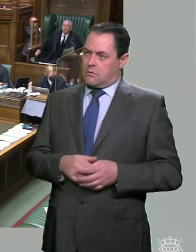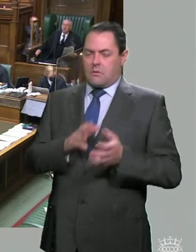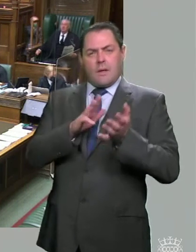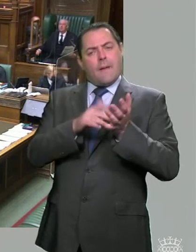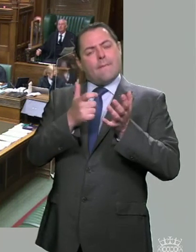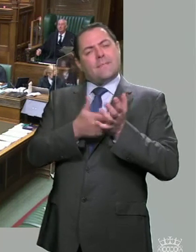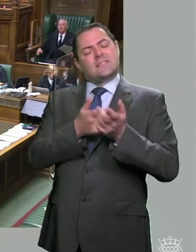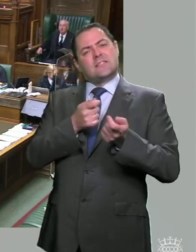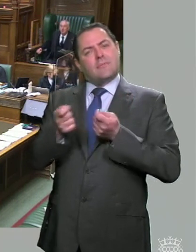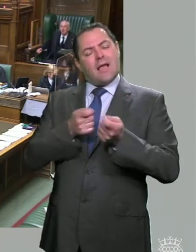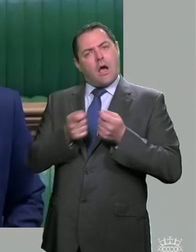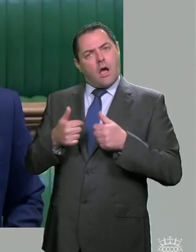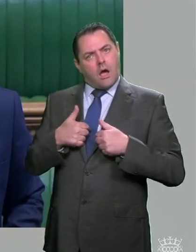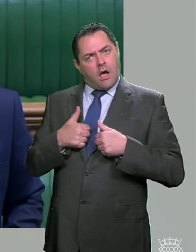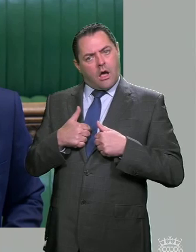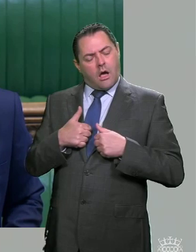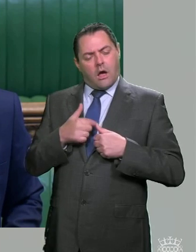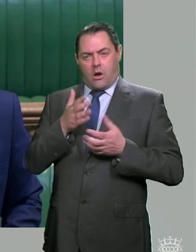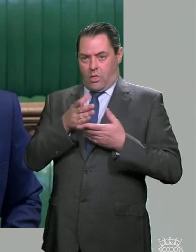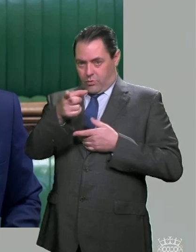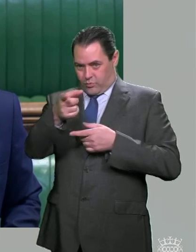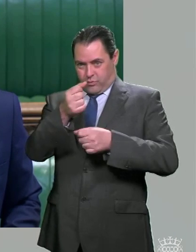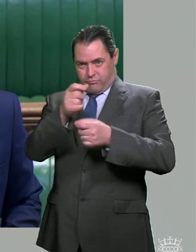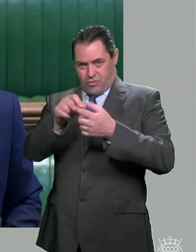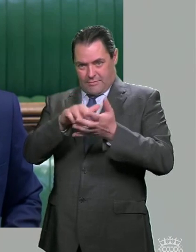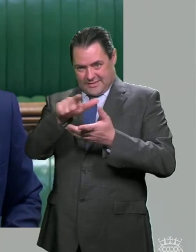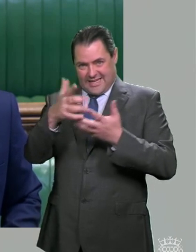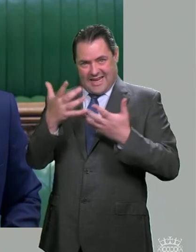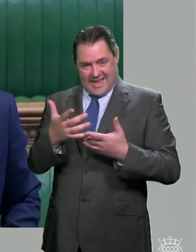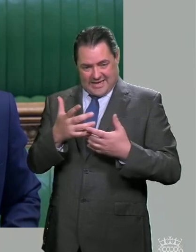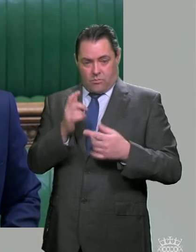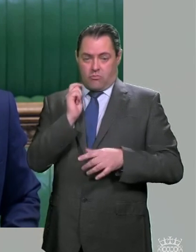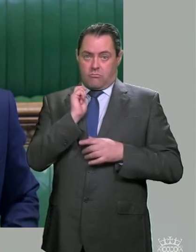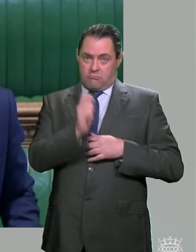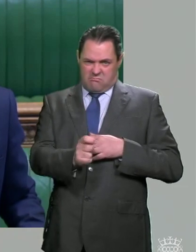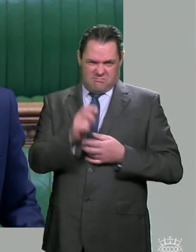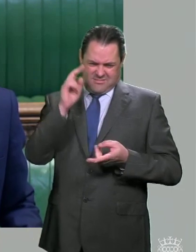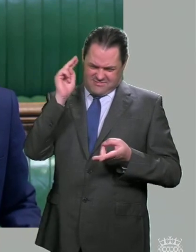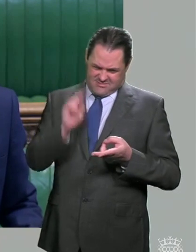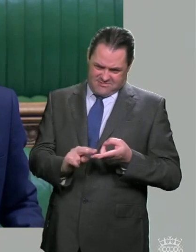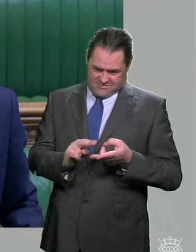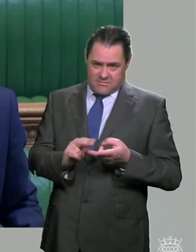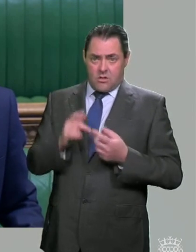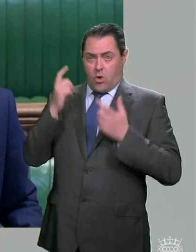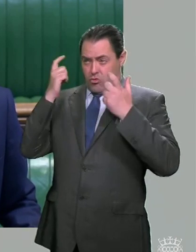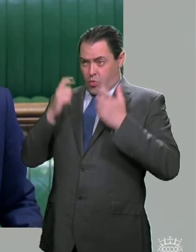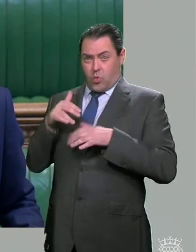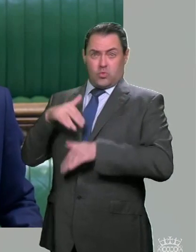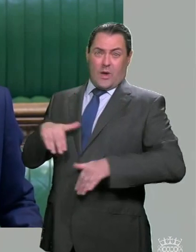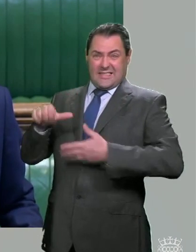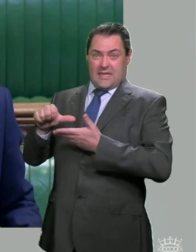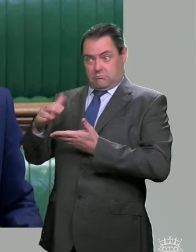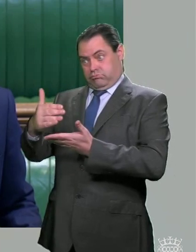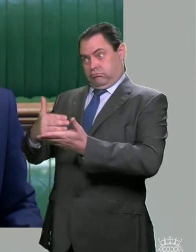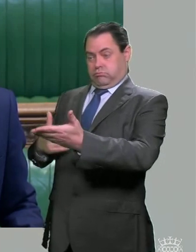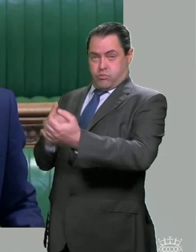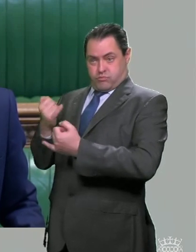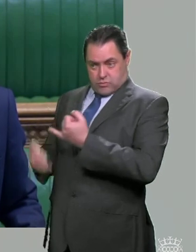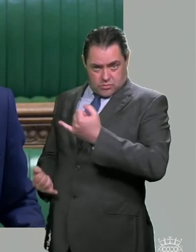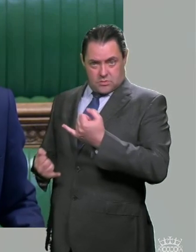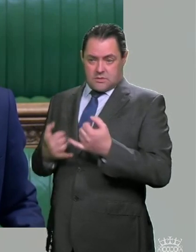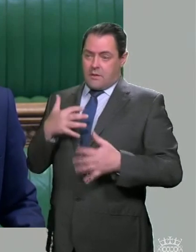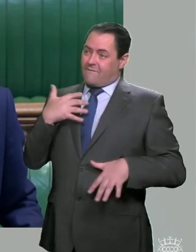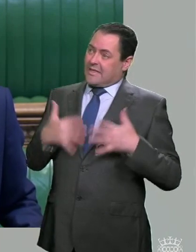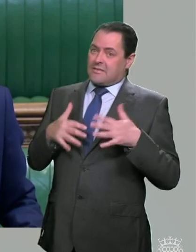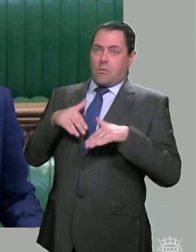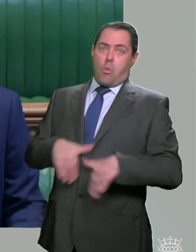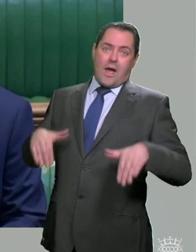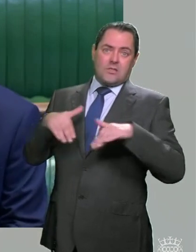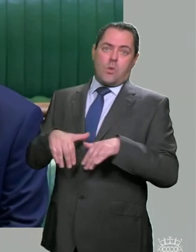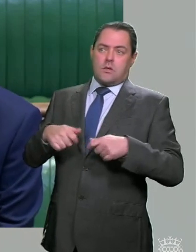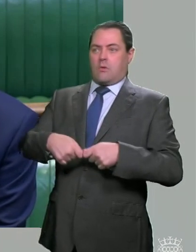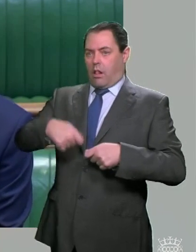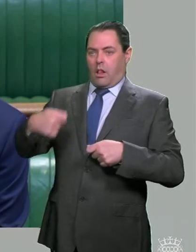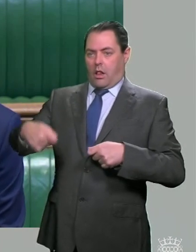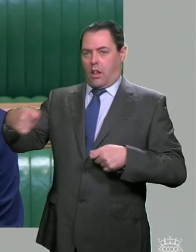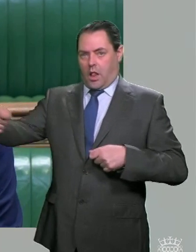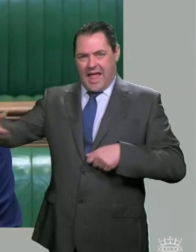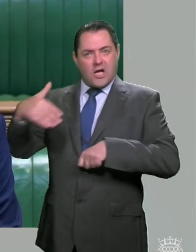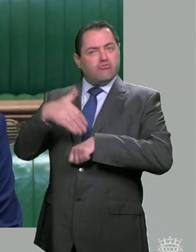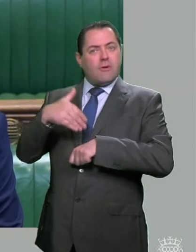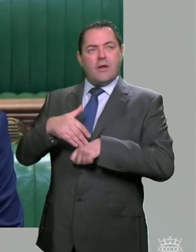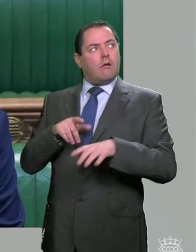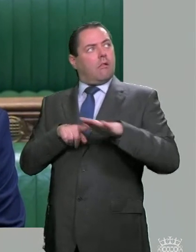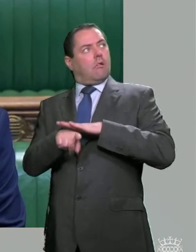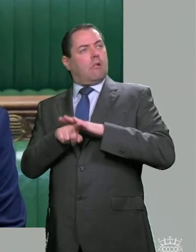On the Prime Minister’s watch, rape prosecutions and convictions are at a record low, court backlogs are at a record high, victims are waiting longer for justice and criminals are getting away with it.